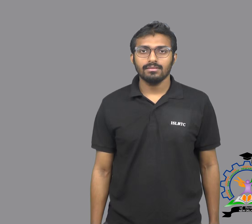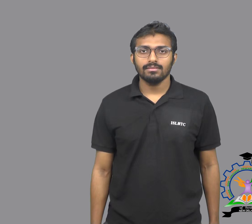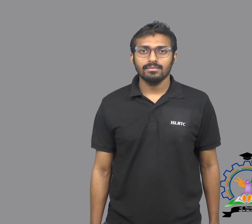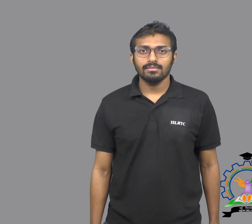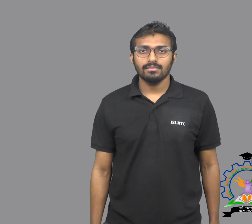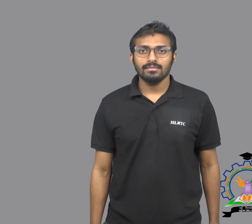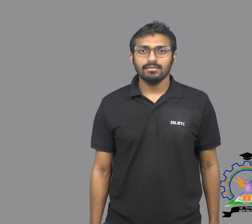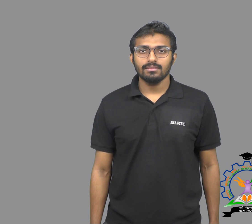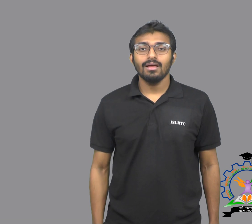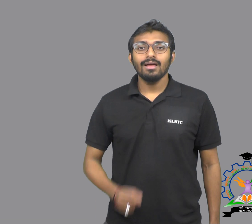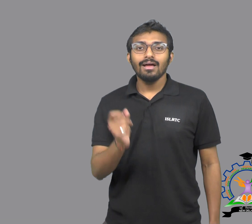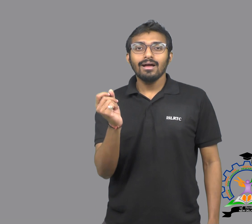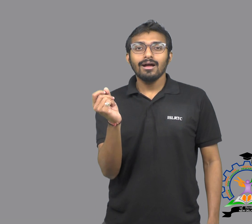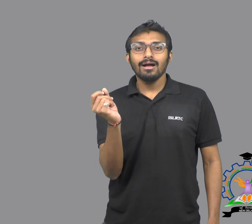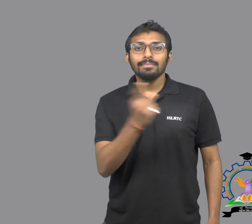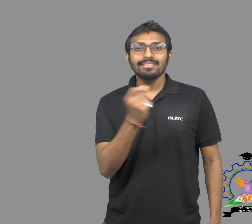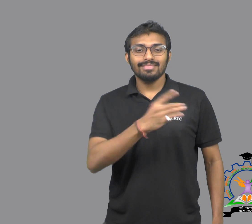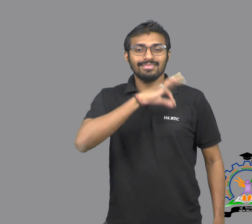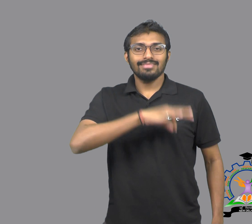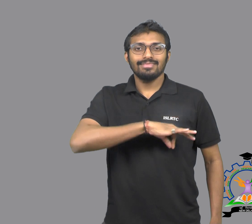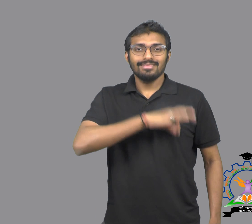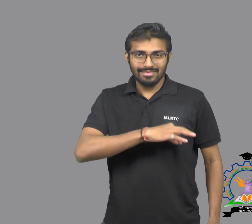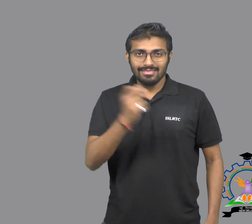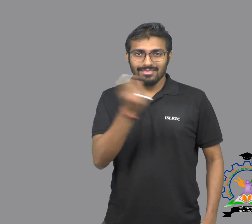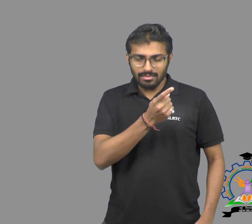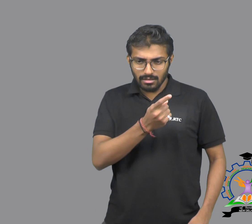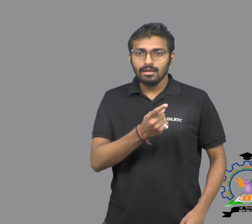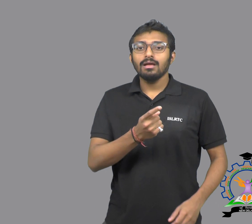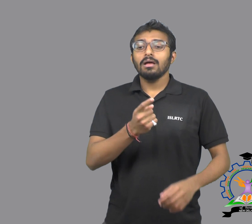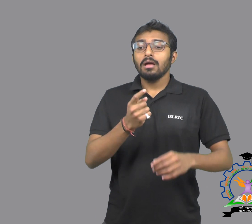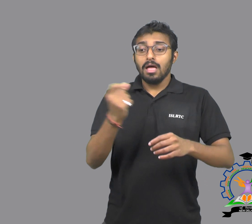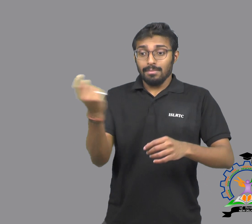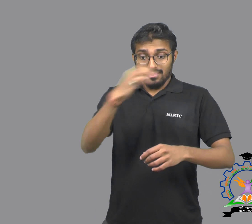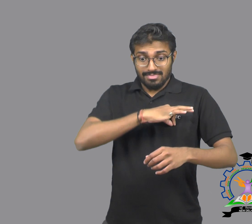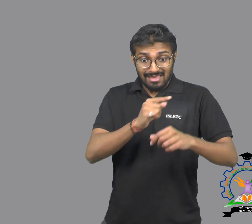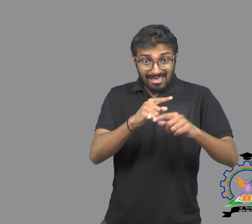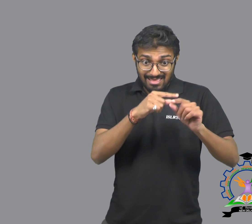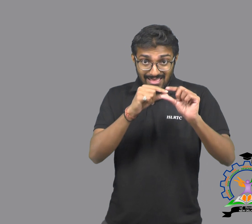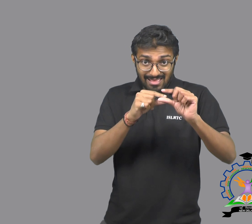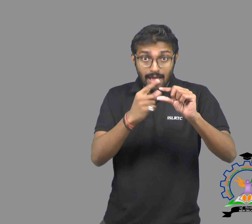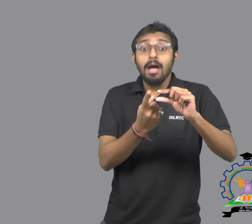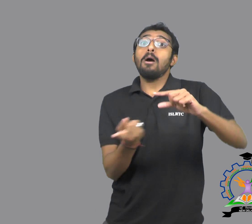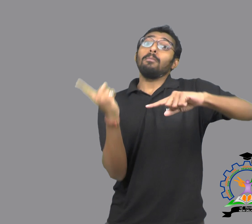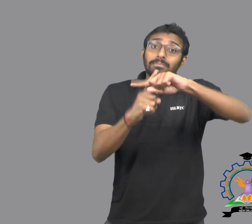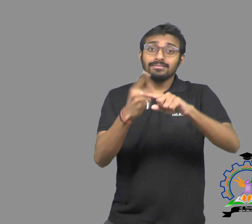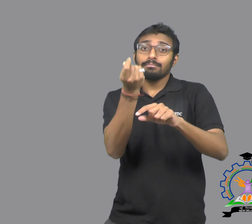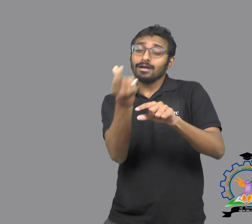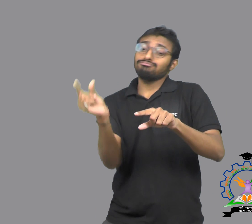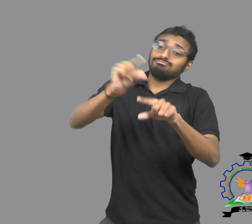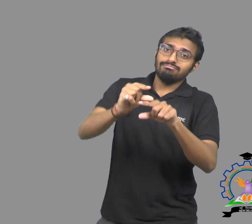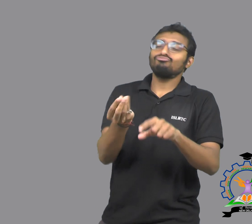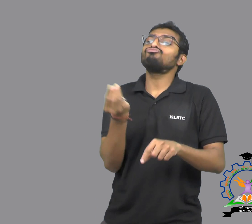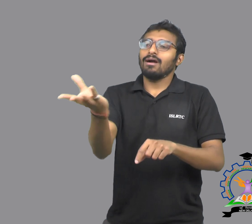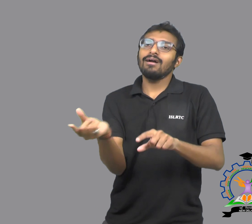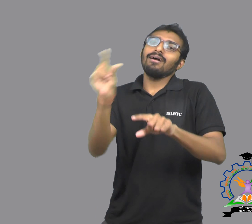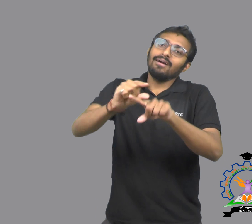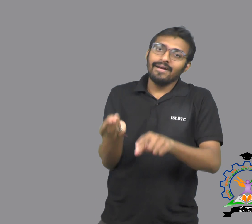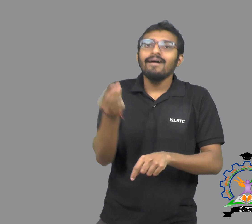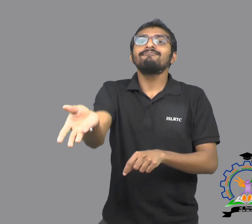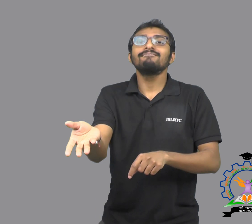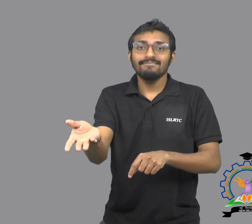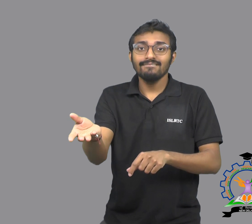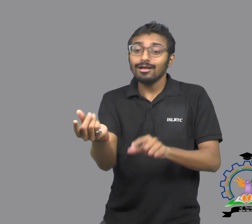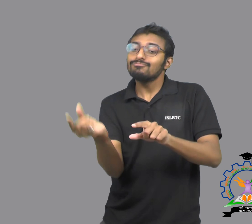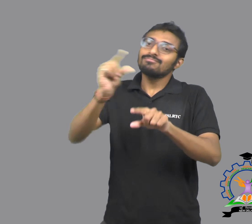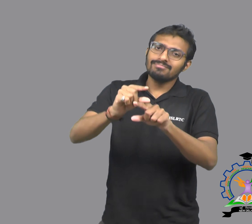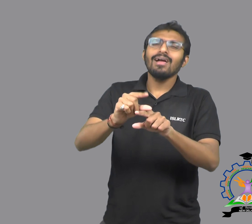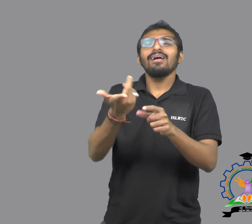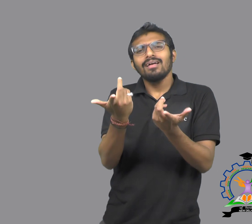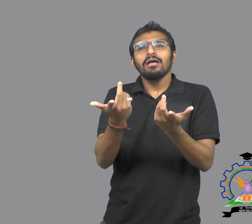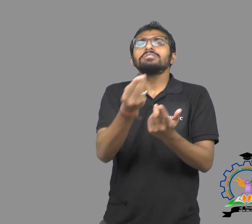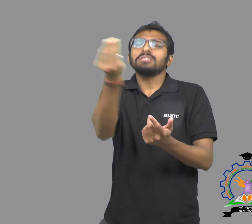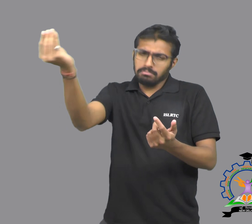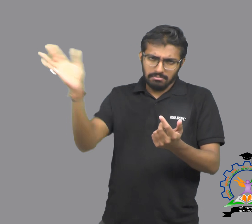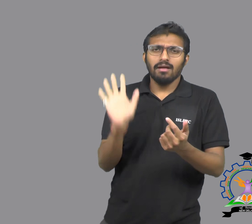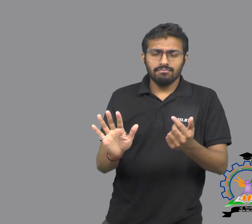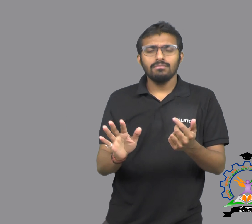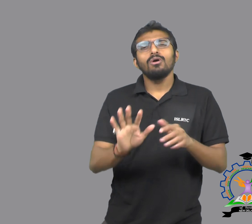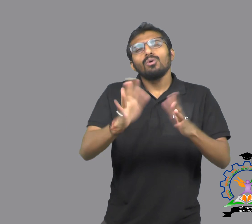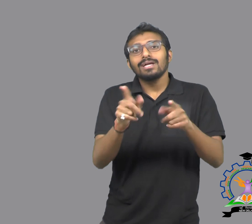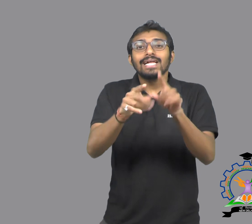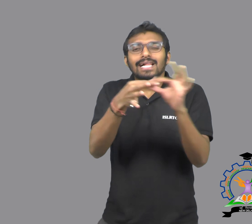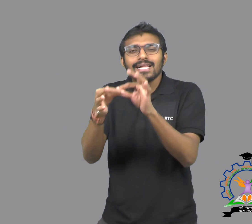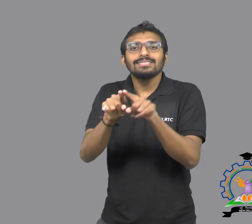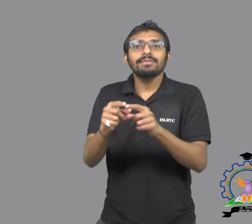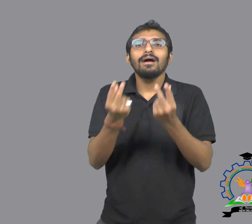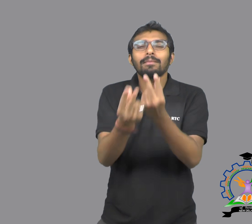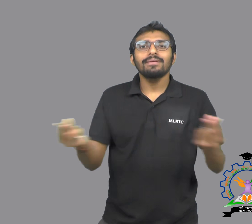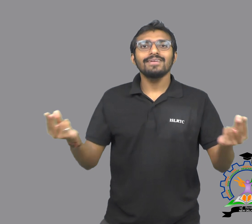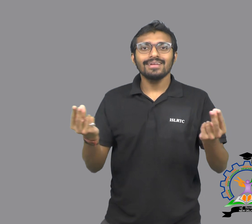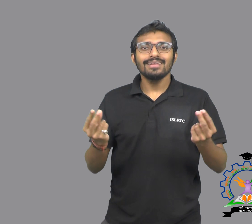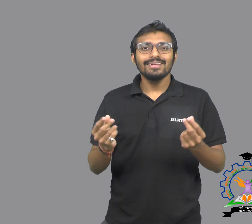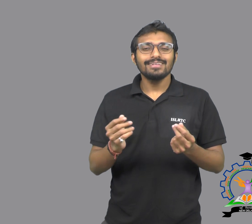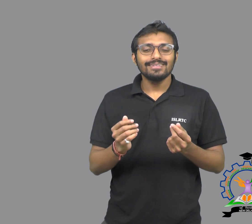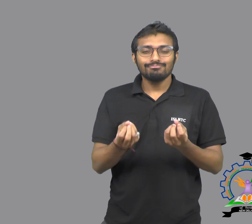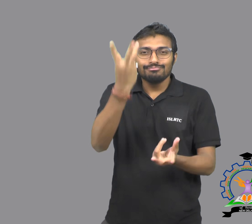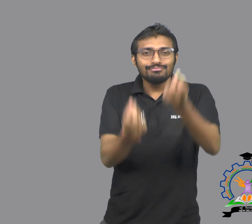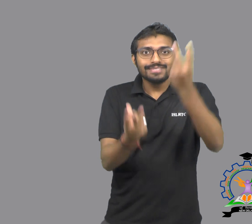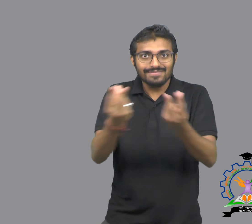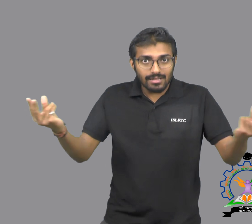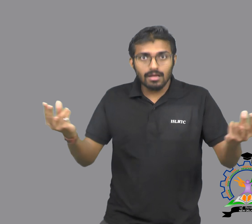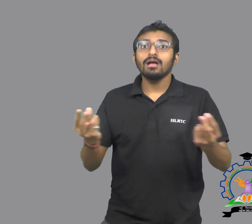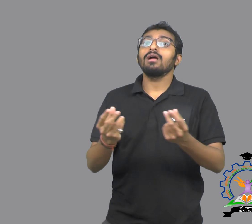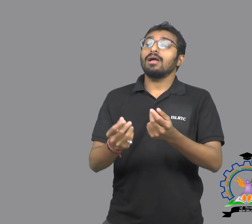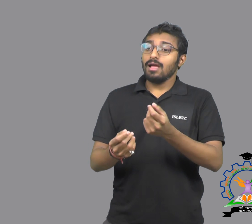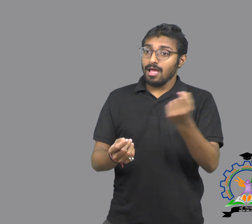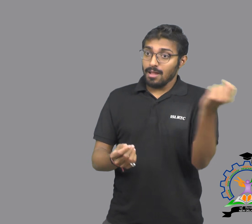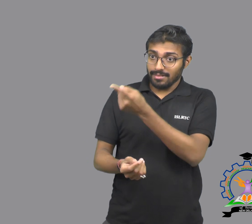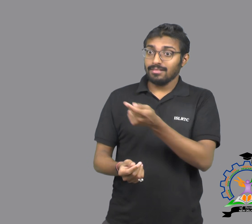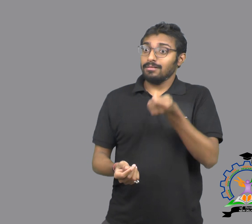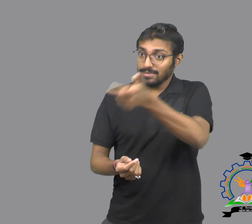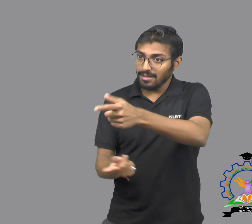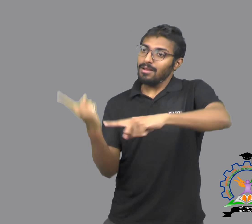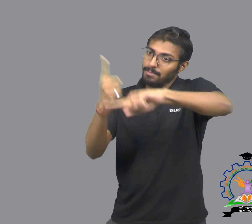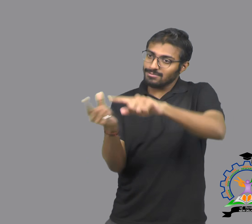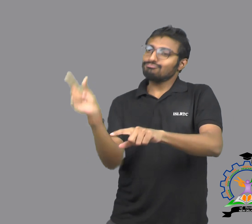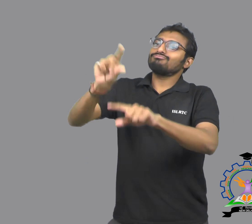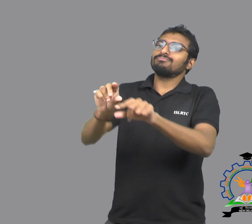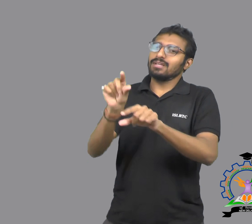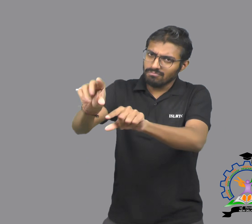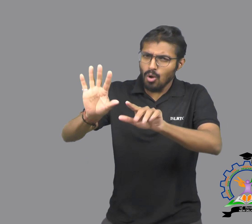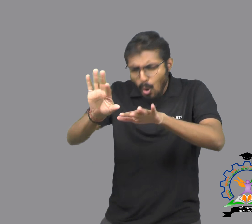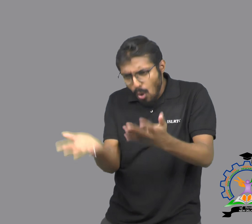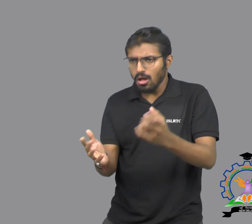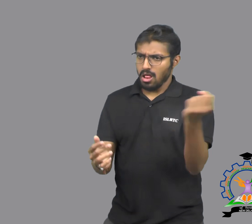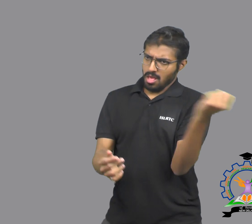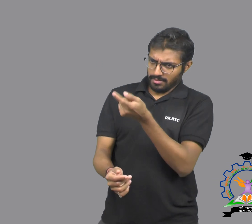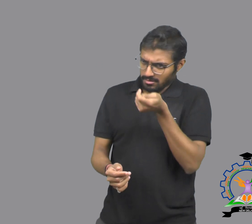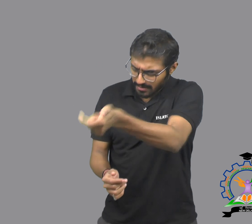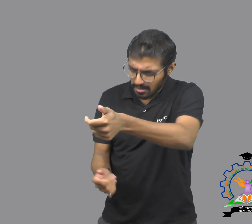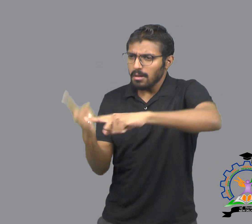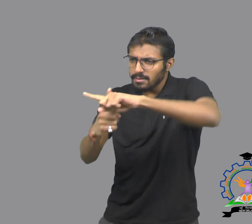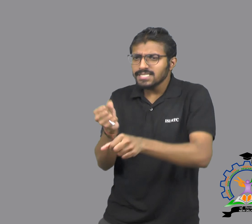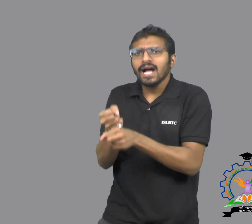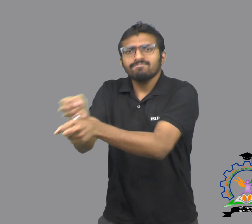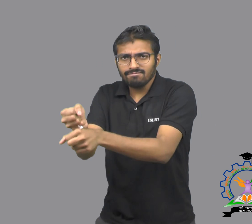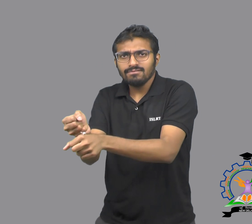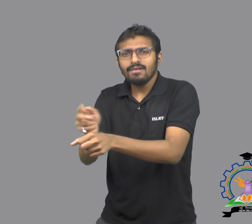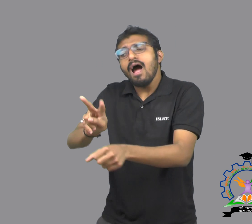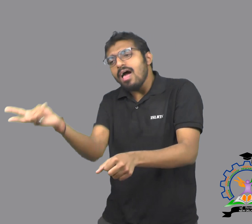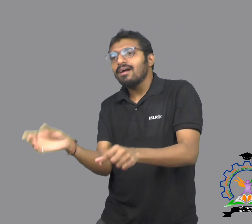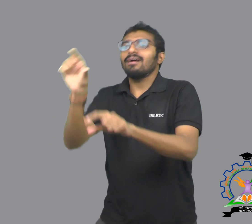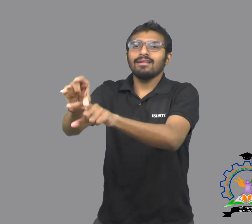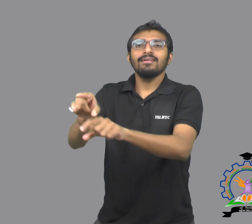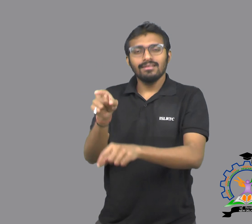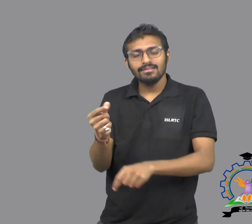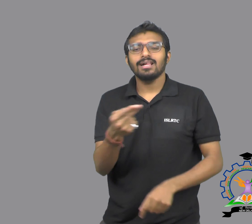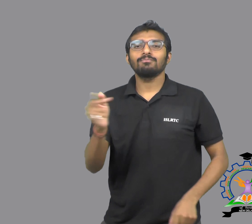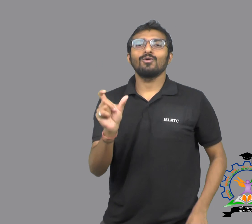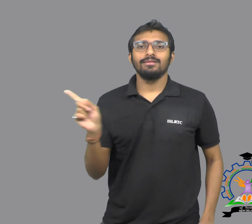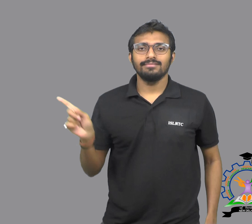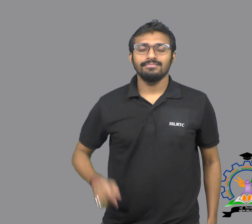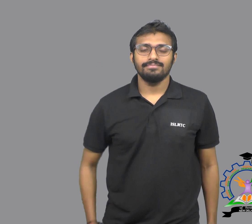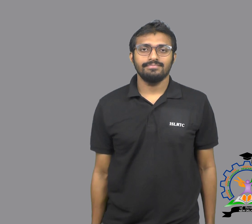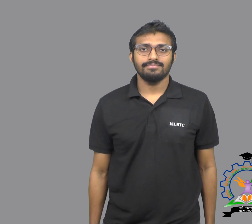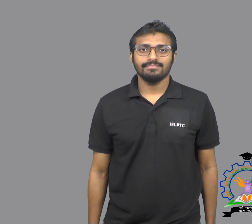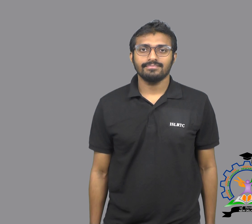Bonus